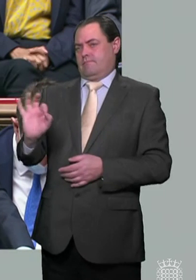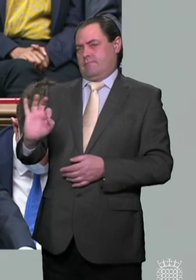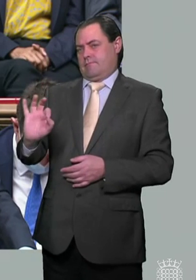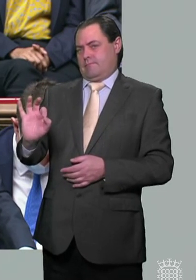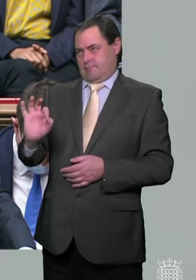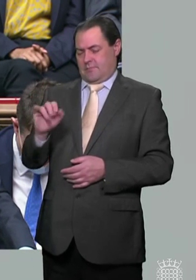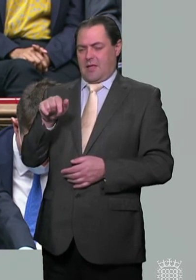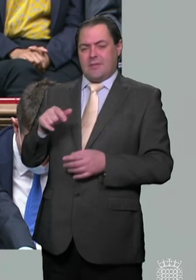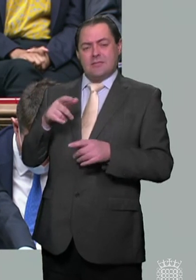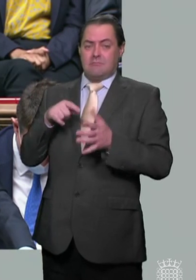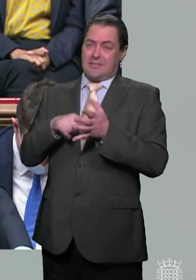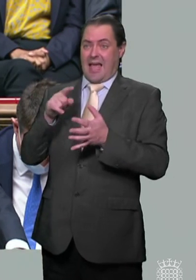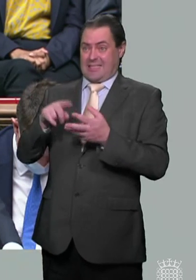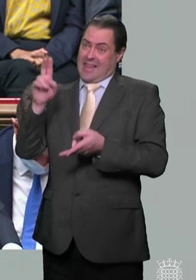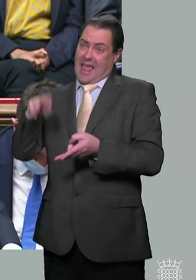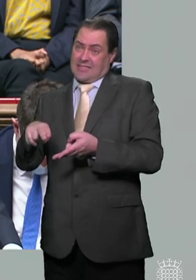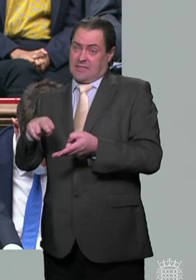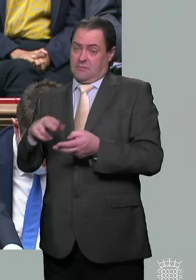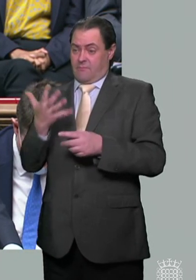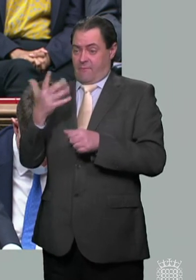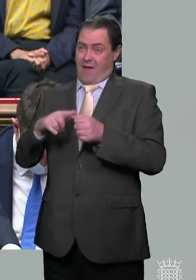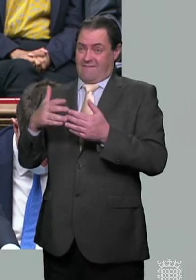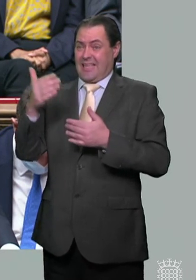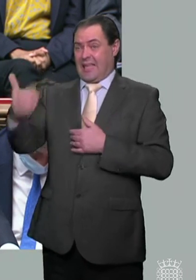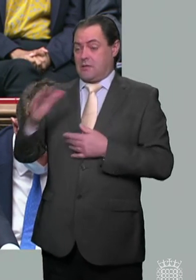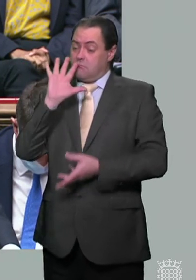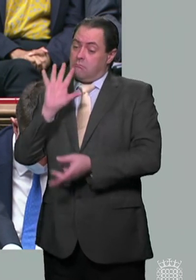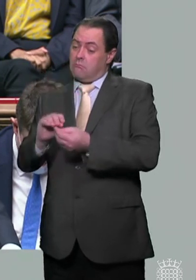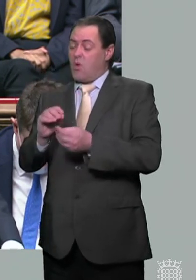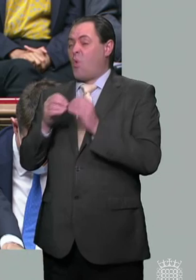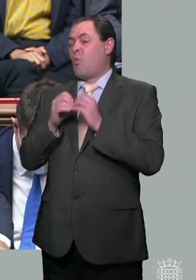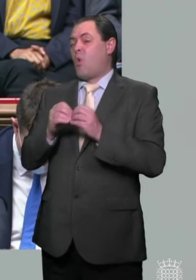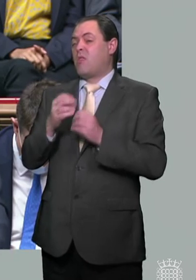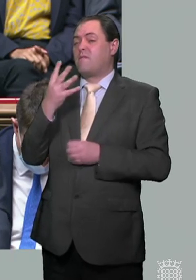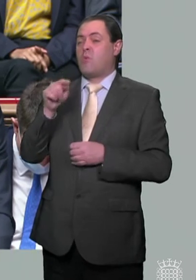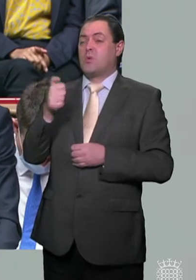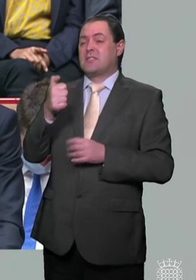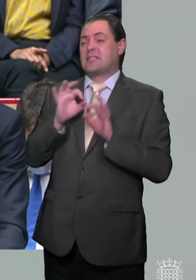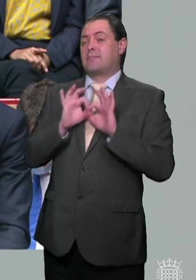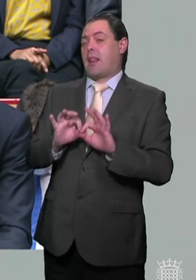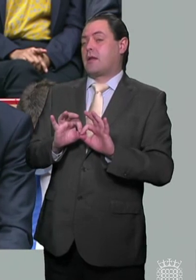That is a tax cut for businesses worth, over the next five years, £4.6 billion.